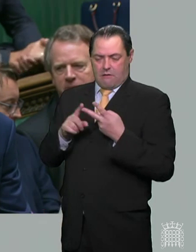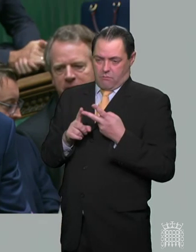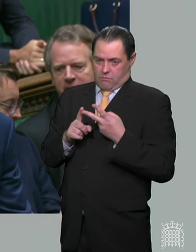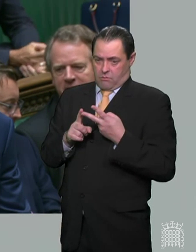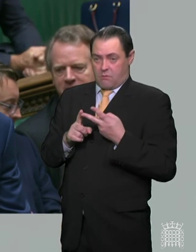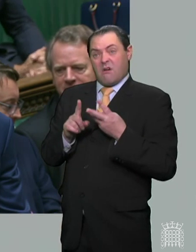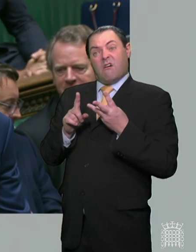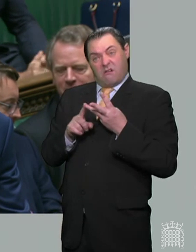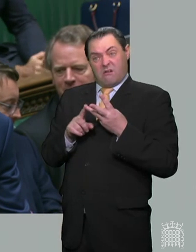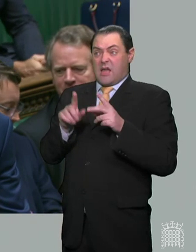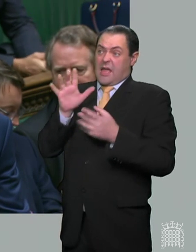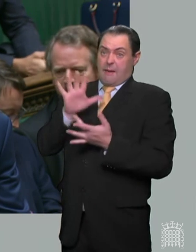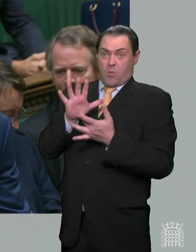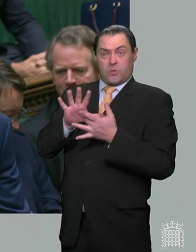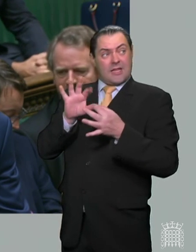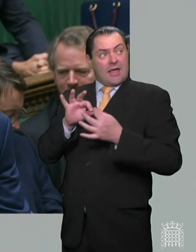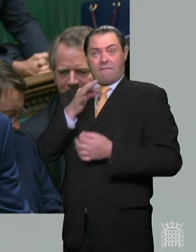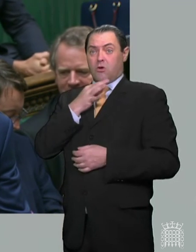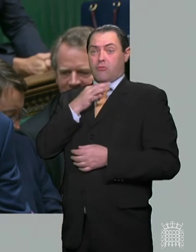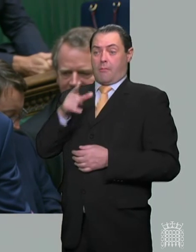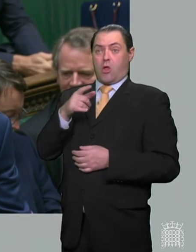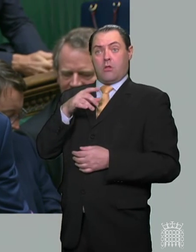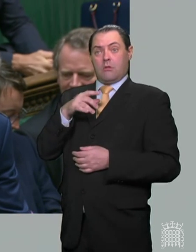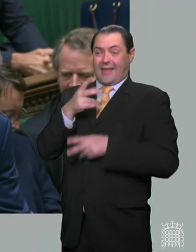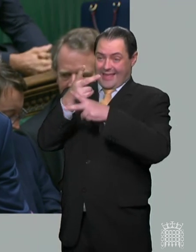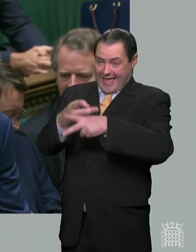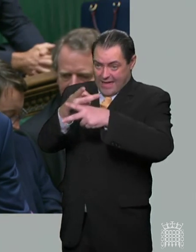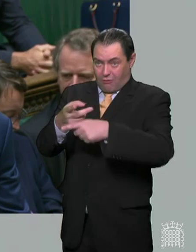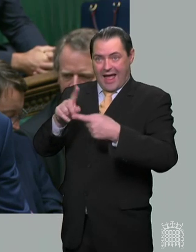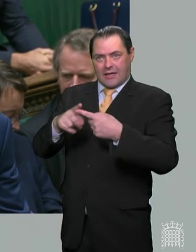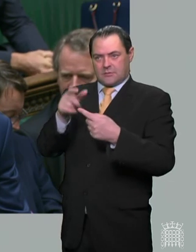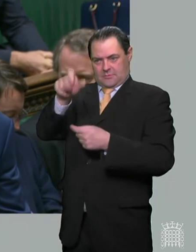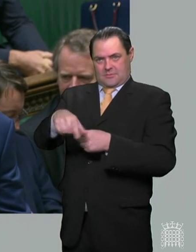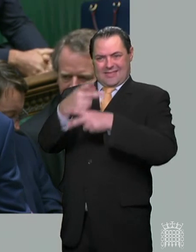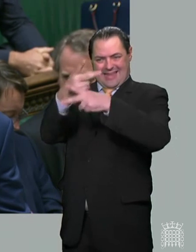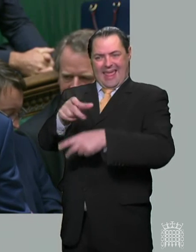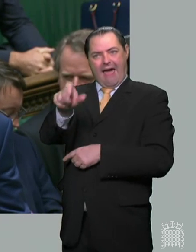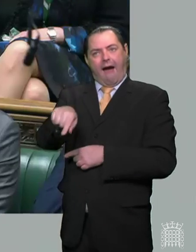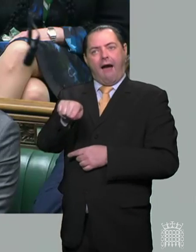They are particularly important for the risk to vulnerable people, including carers in care homes.